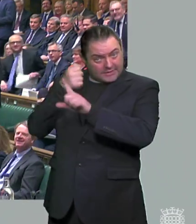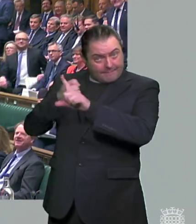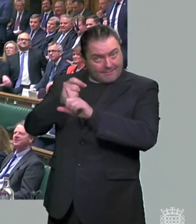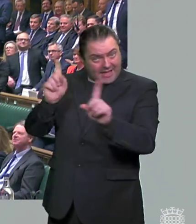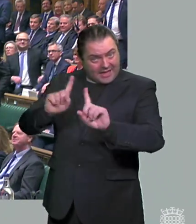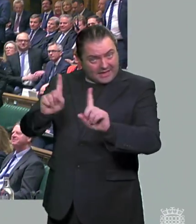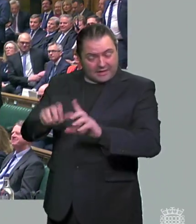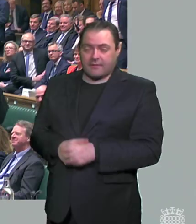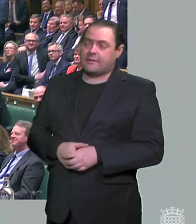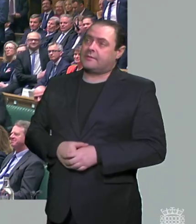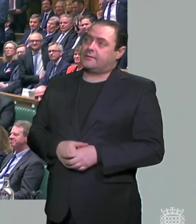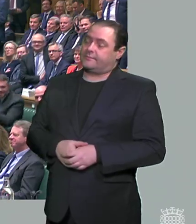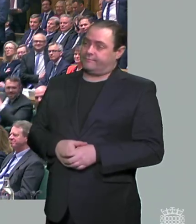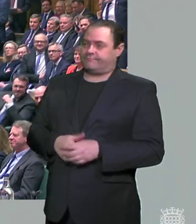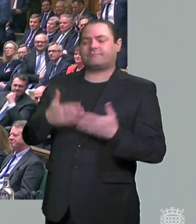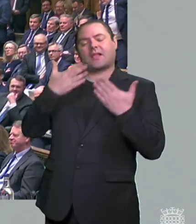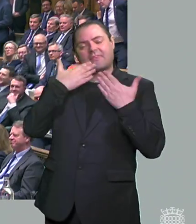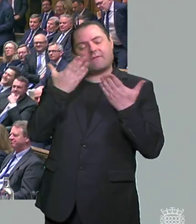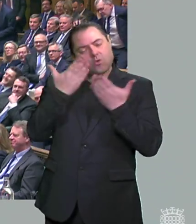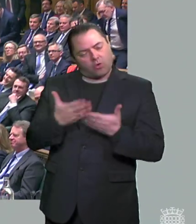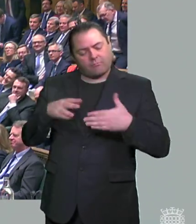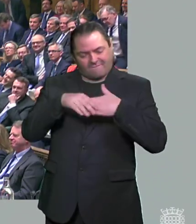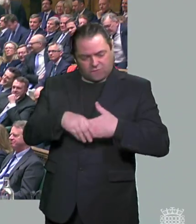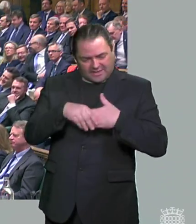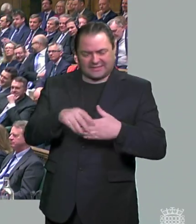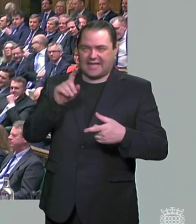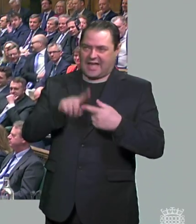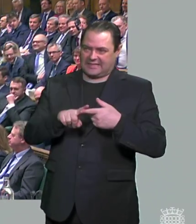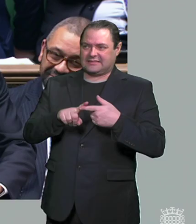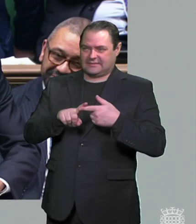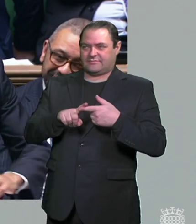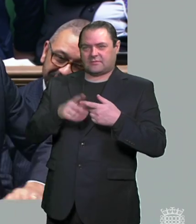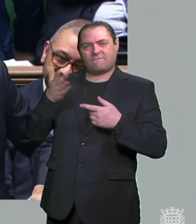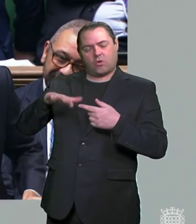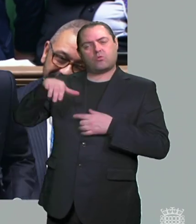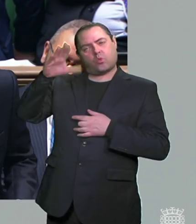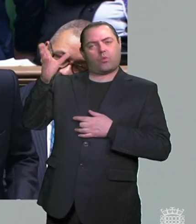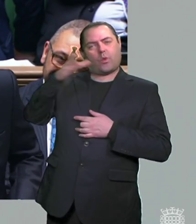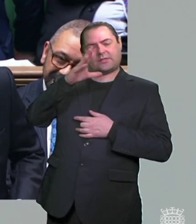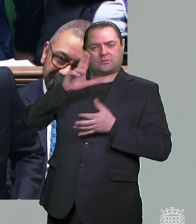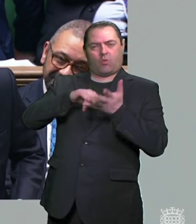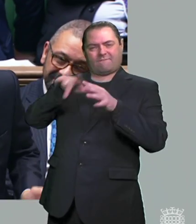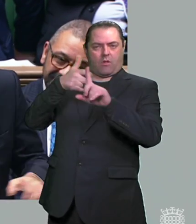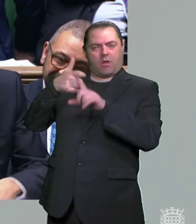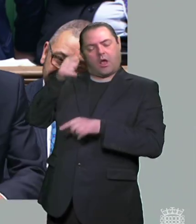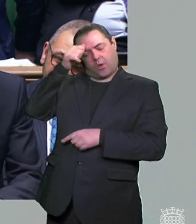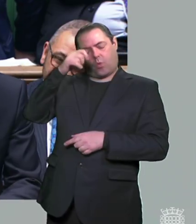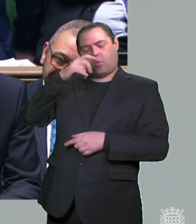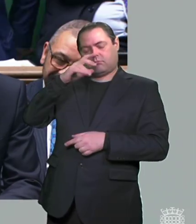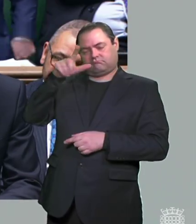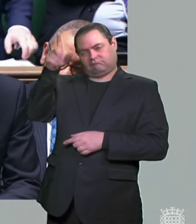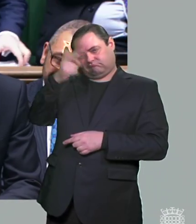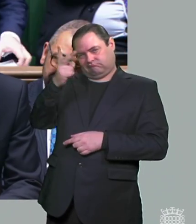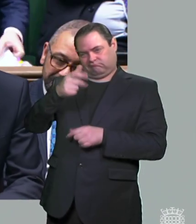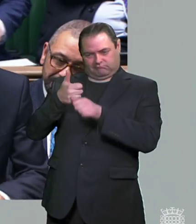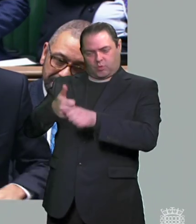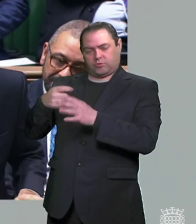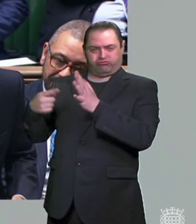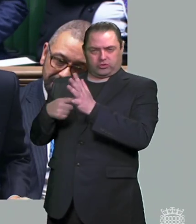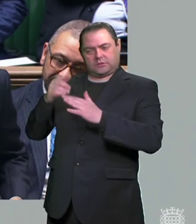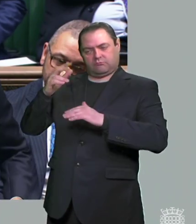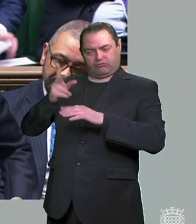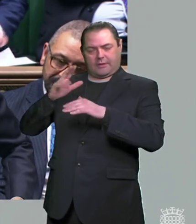I thank my honourable Friend and, indeed, my honourable Friend the Member for North West Norfolk, because I know that they are great supporters of this project.